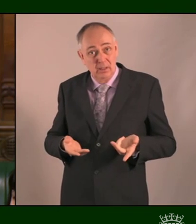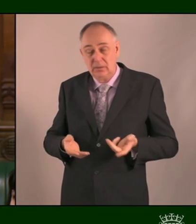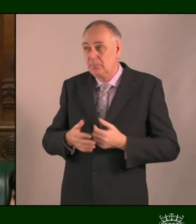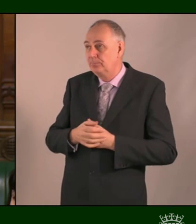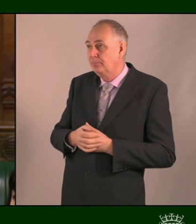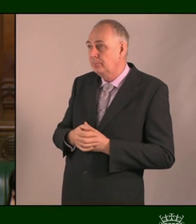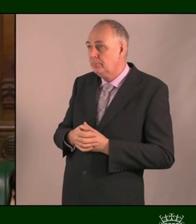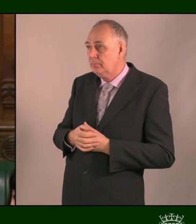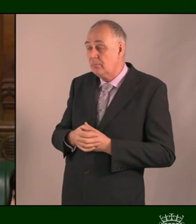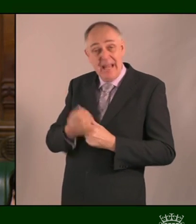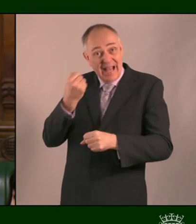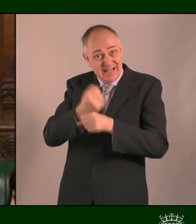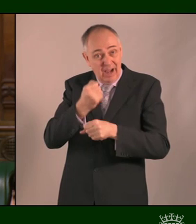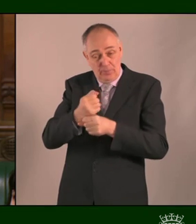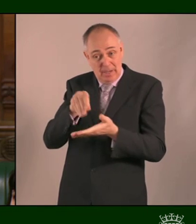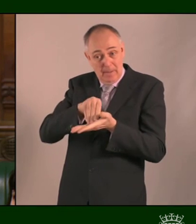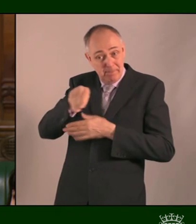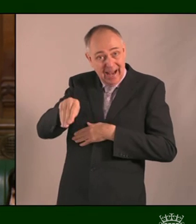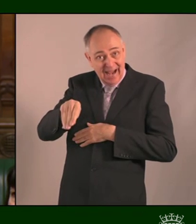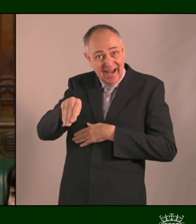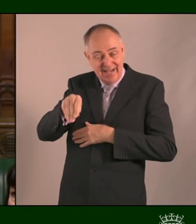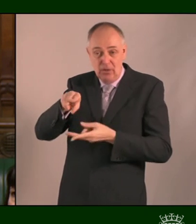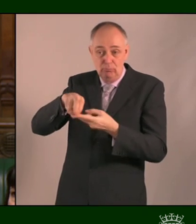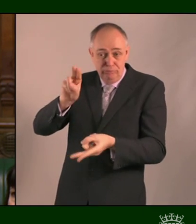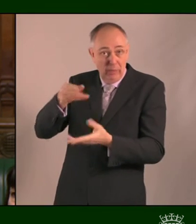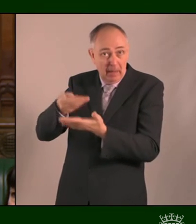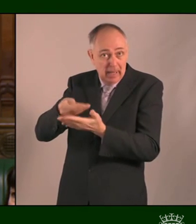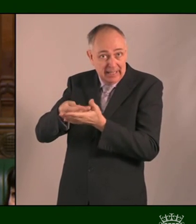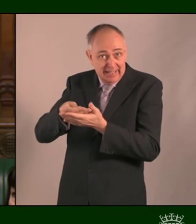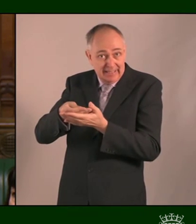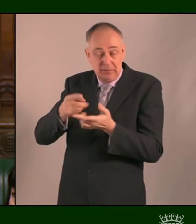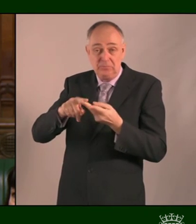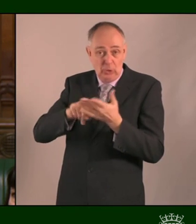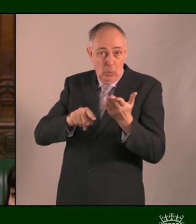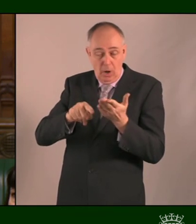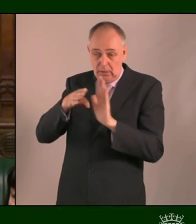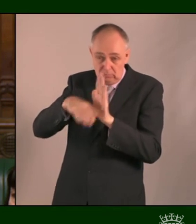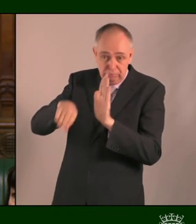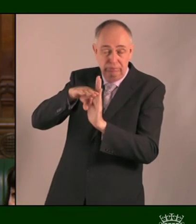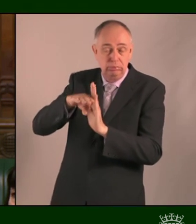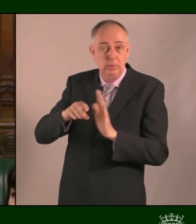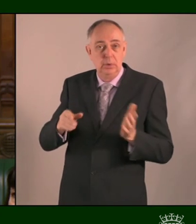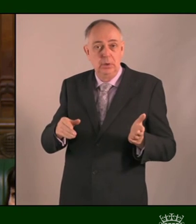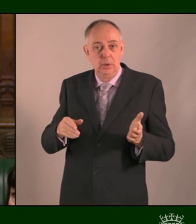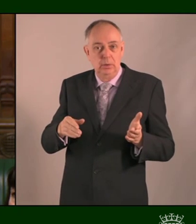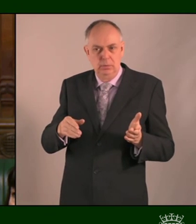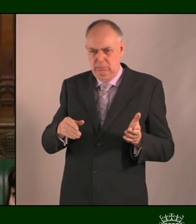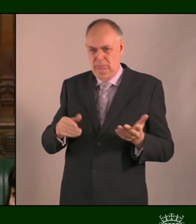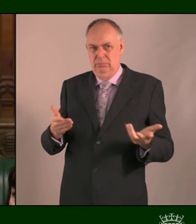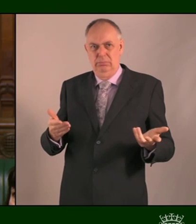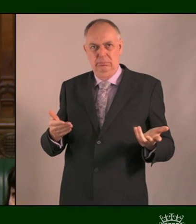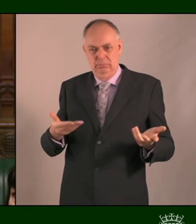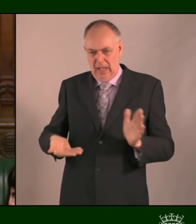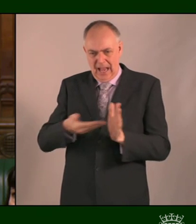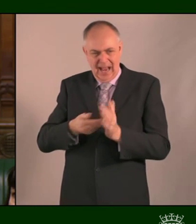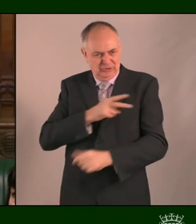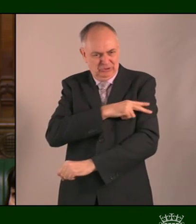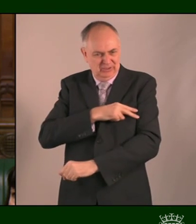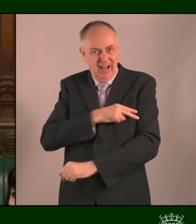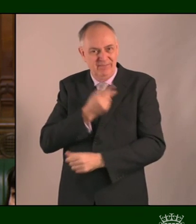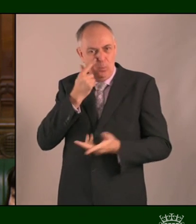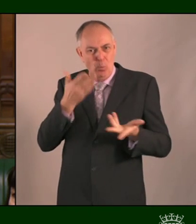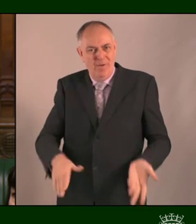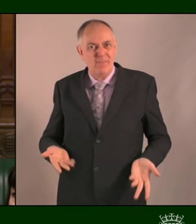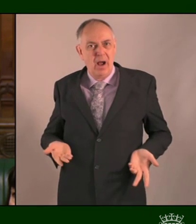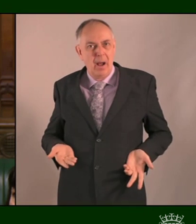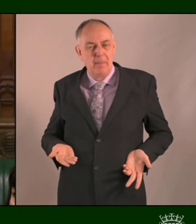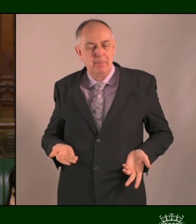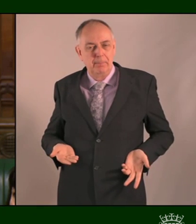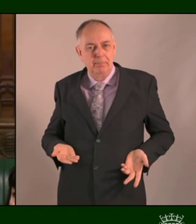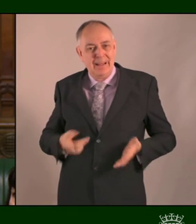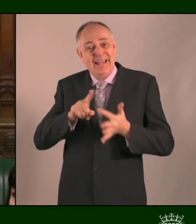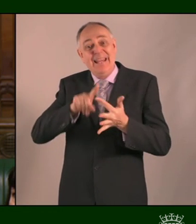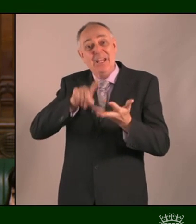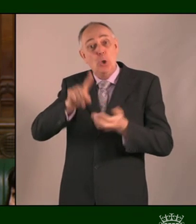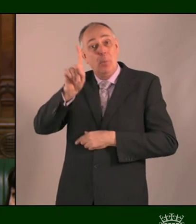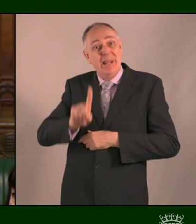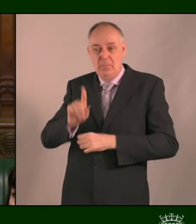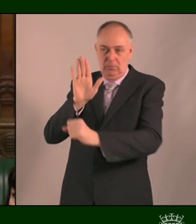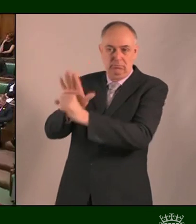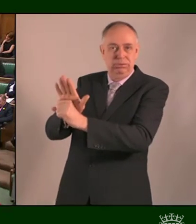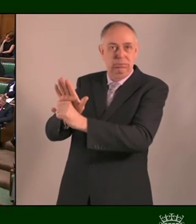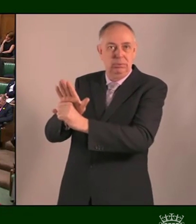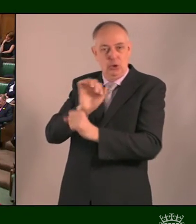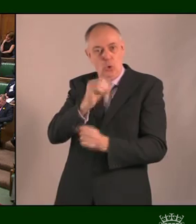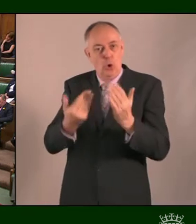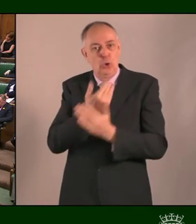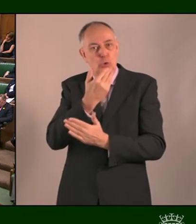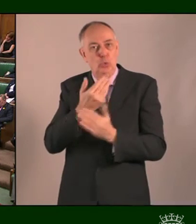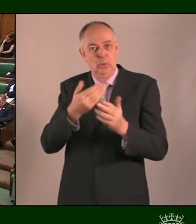Even if the Government fund increases in the pay and status of carers, where on earth are we going to find all these extra staff when EU workers will be excluded under the Prime Minister’s new immigration system?